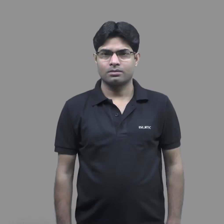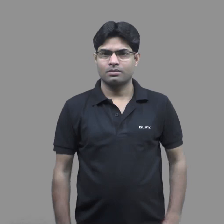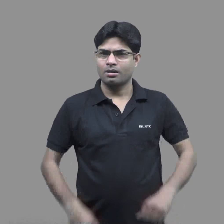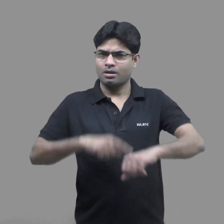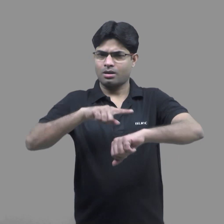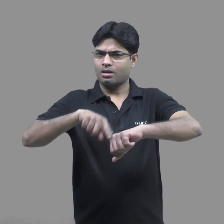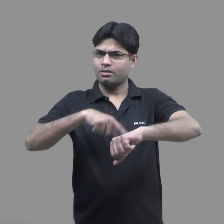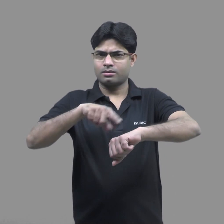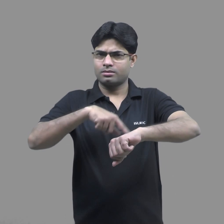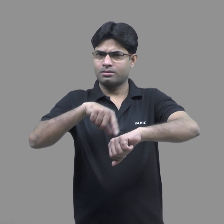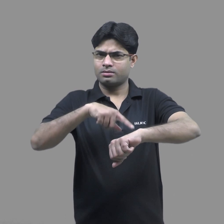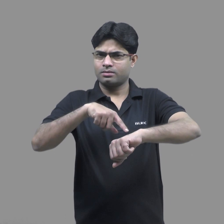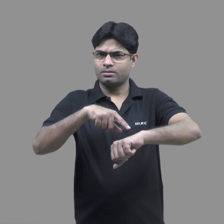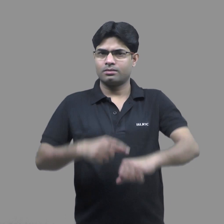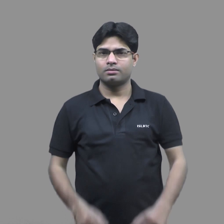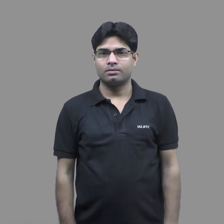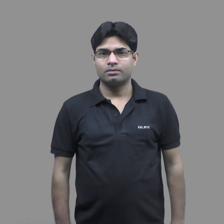Hour